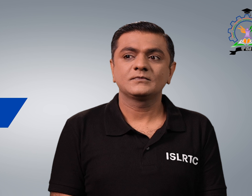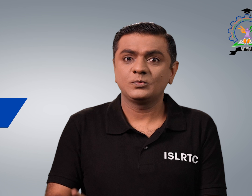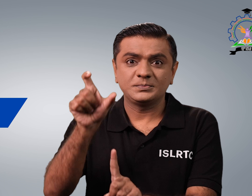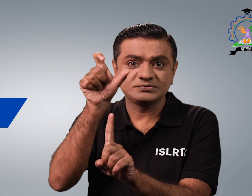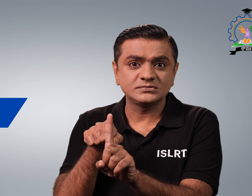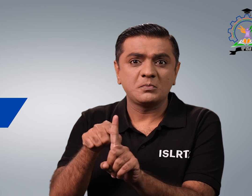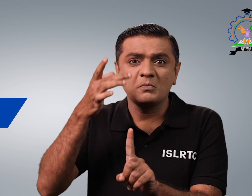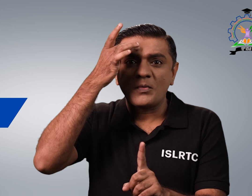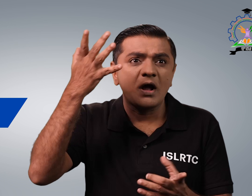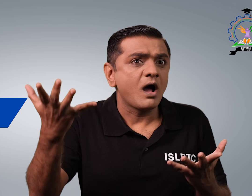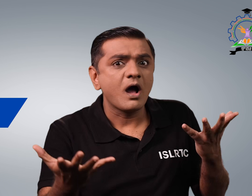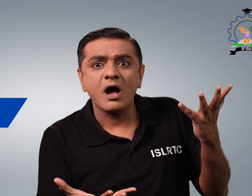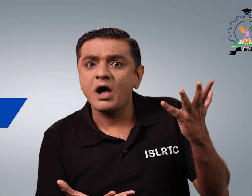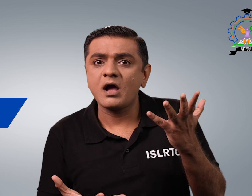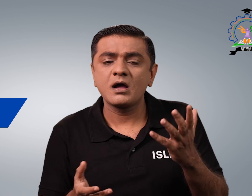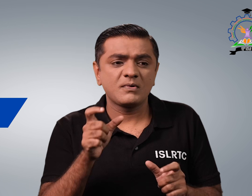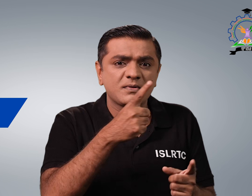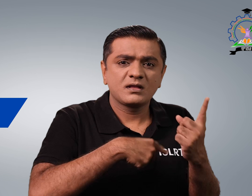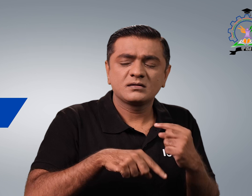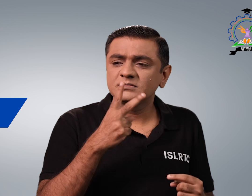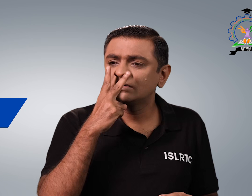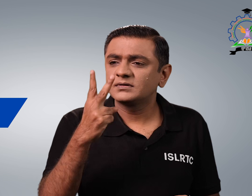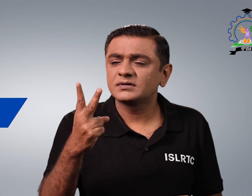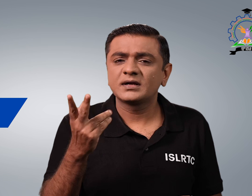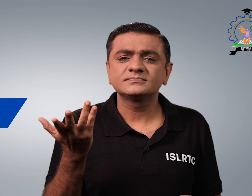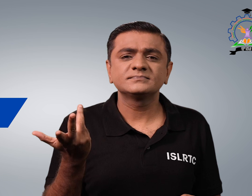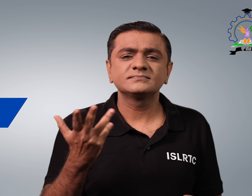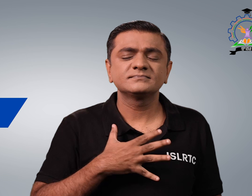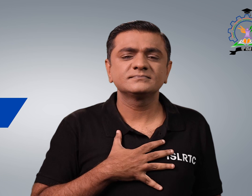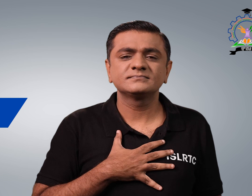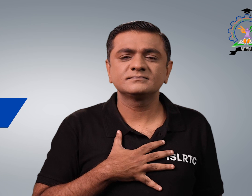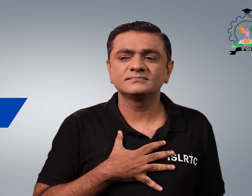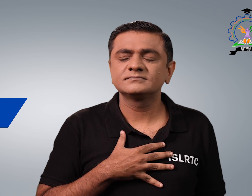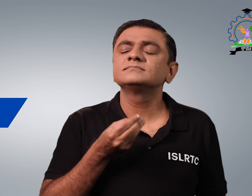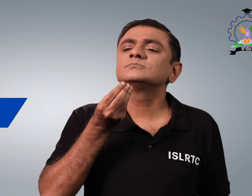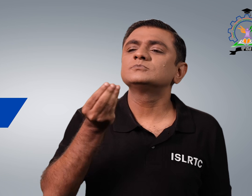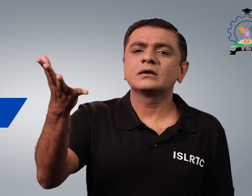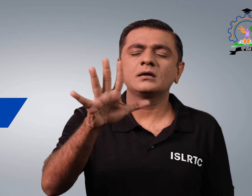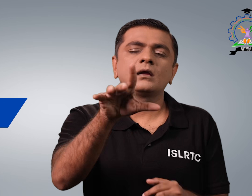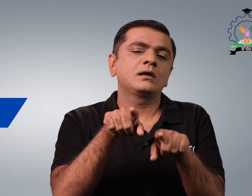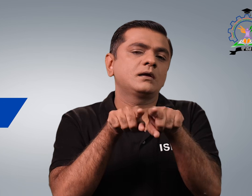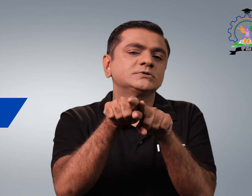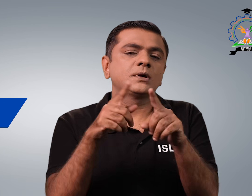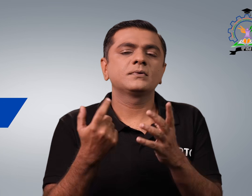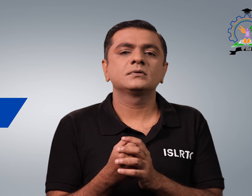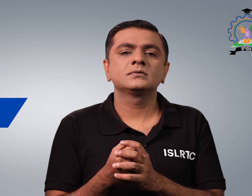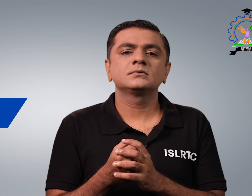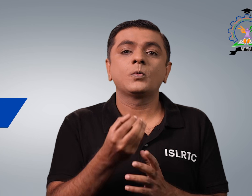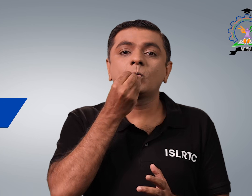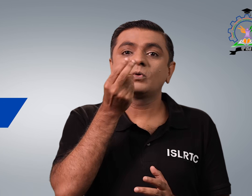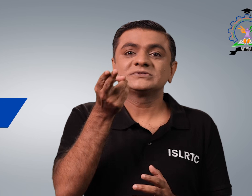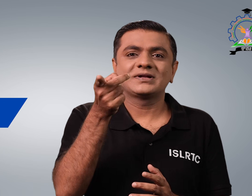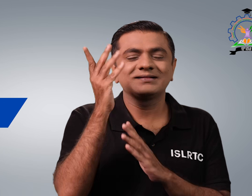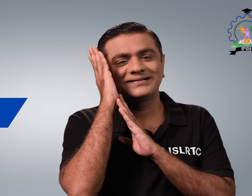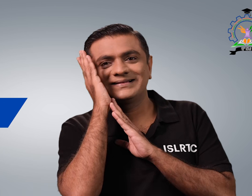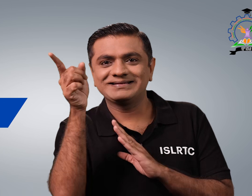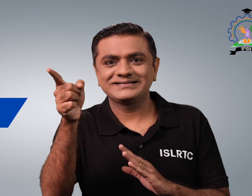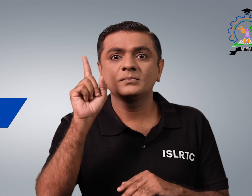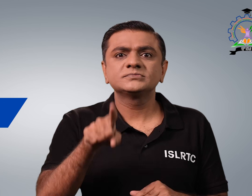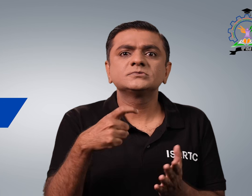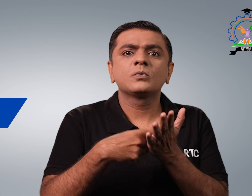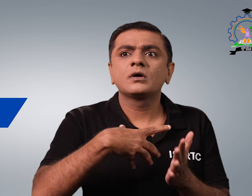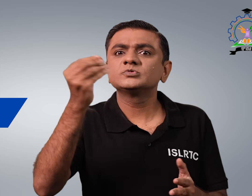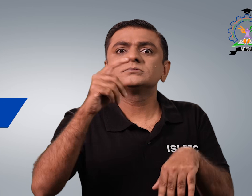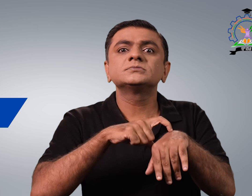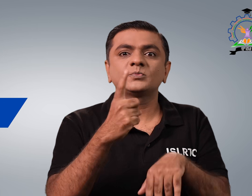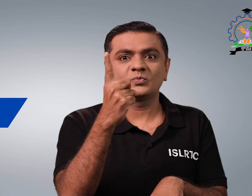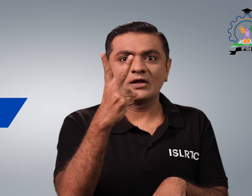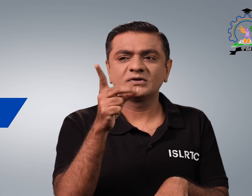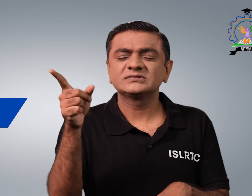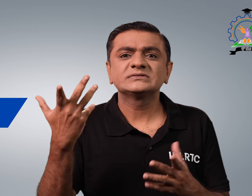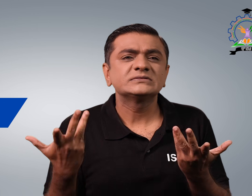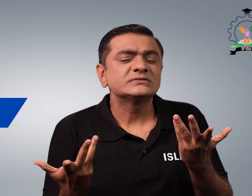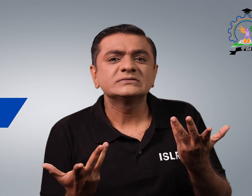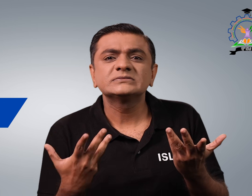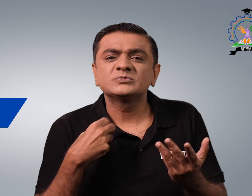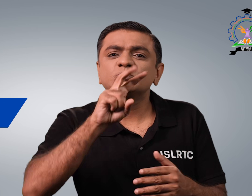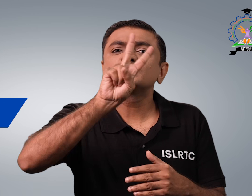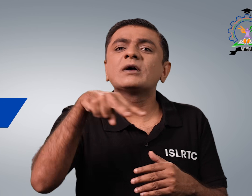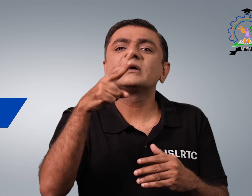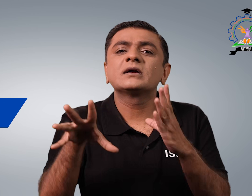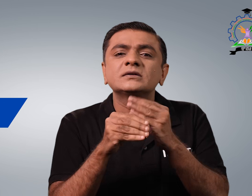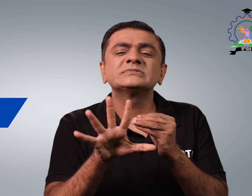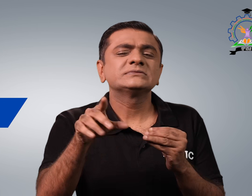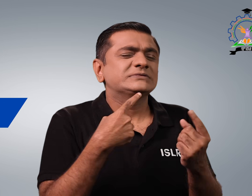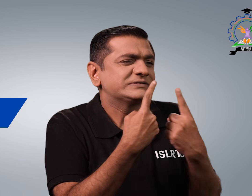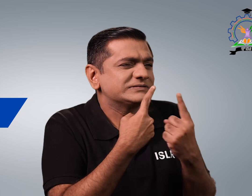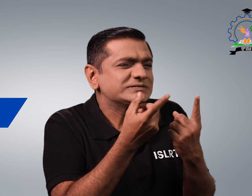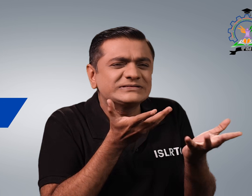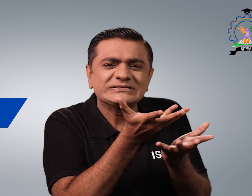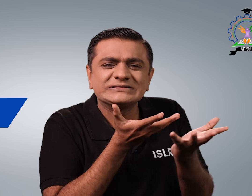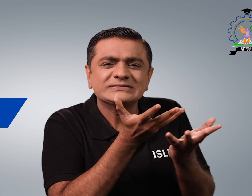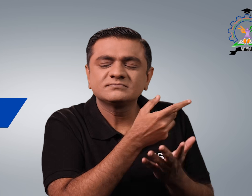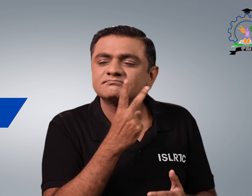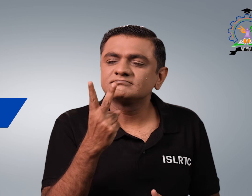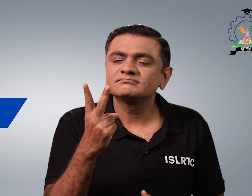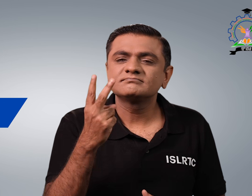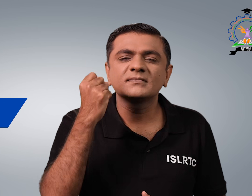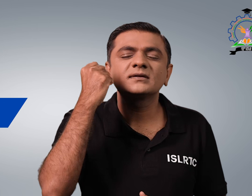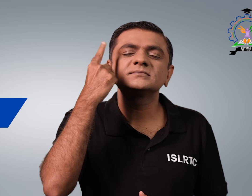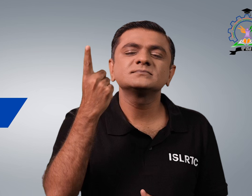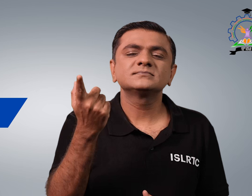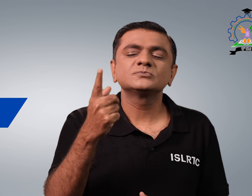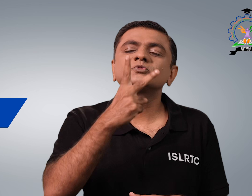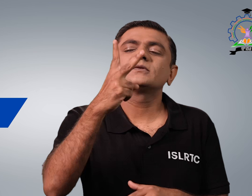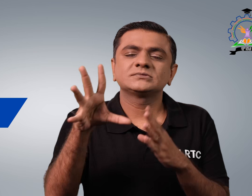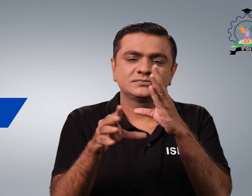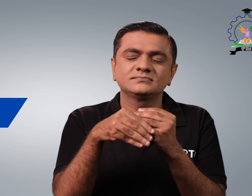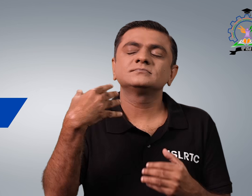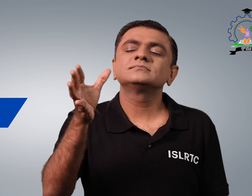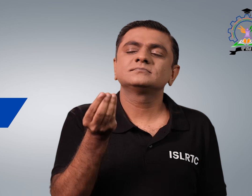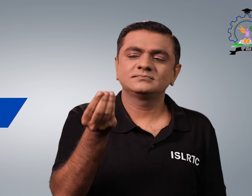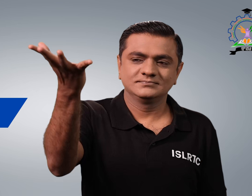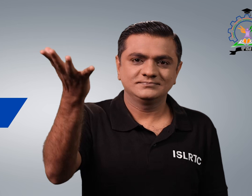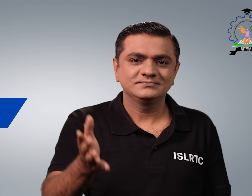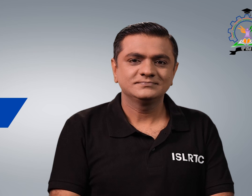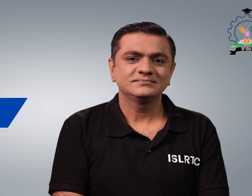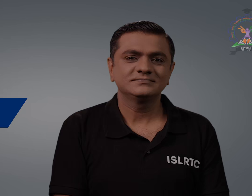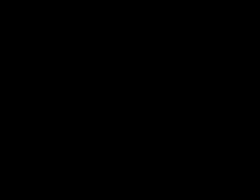It means showing compassion and understanding, even when the situation is difficult. For example, if a hotel guest needs extra time to stay due to a difficult situation, the staff can show grace by accommodating the request.